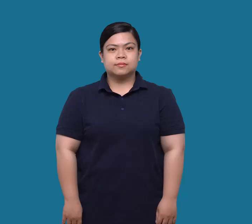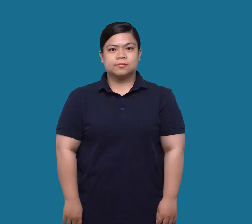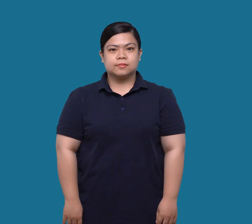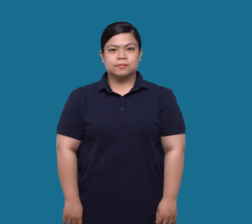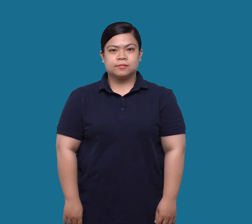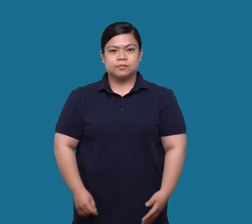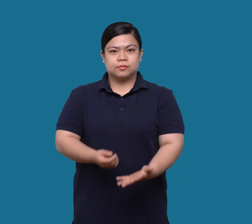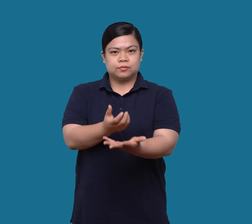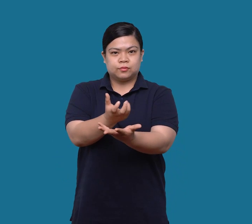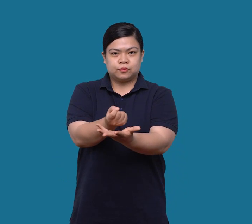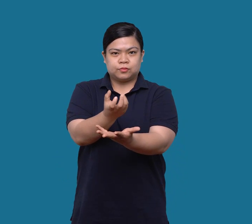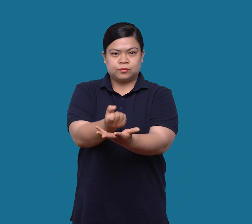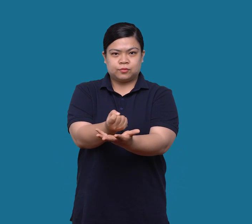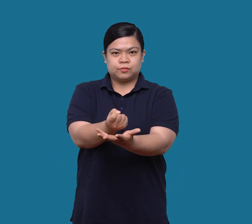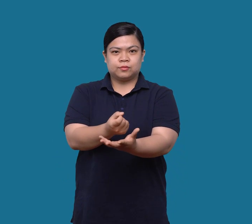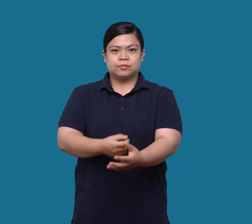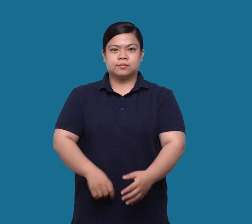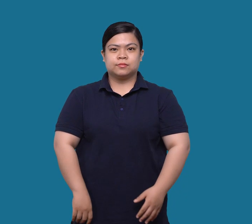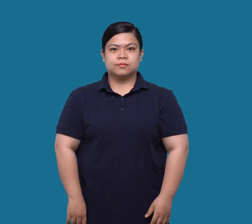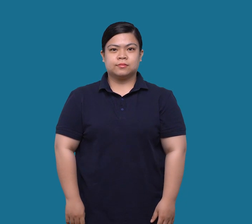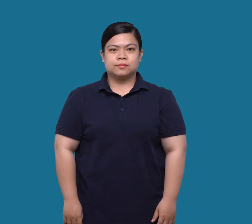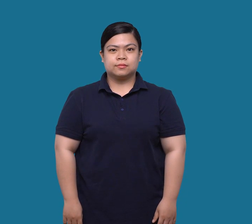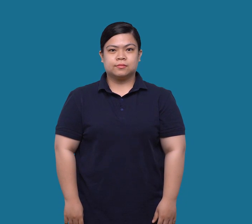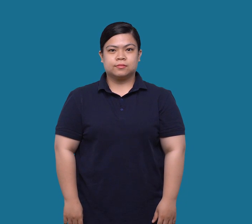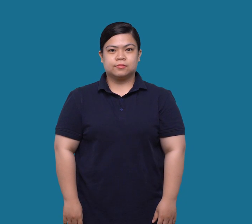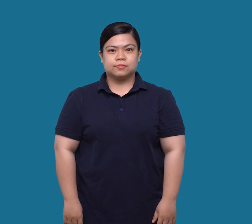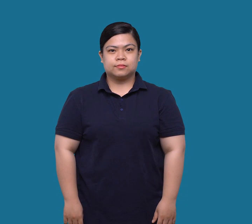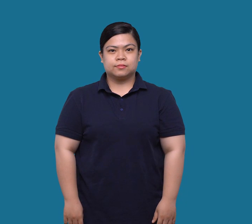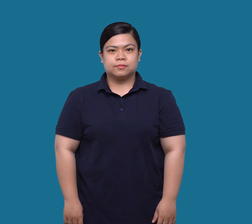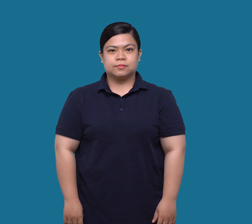chõ xôi